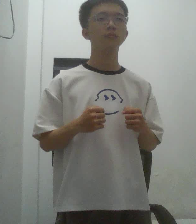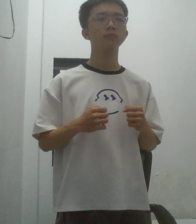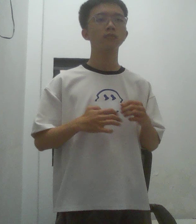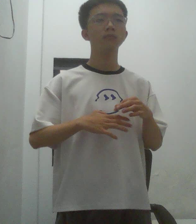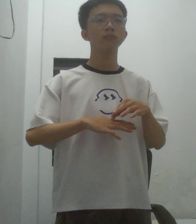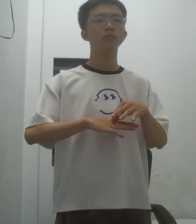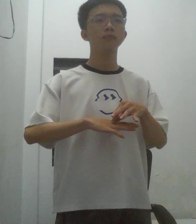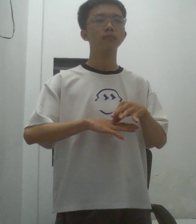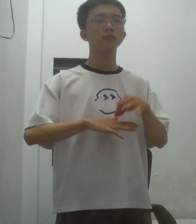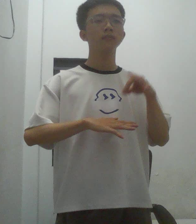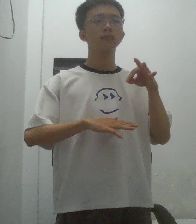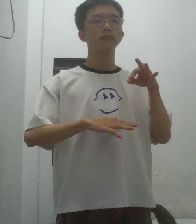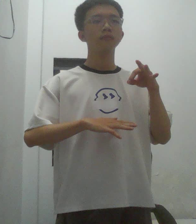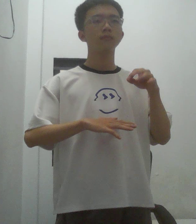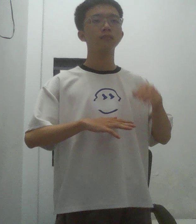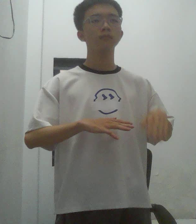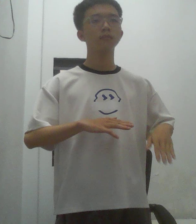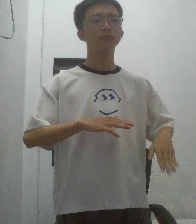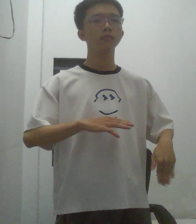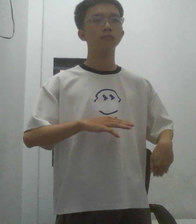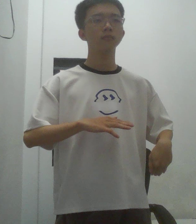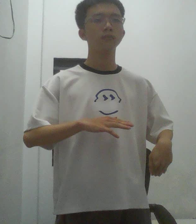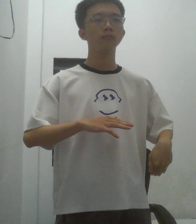tuan sau